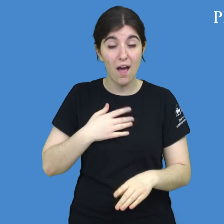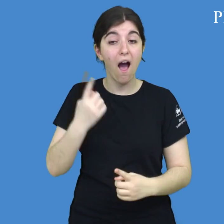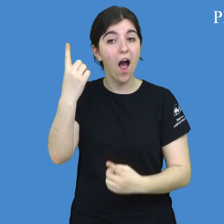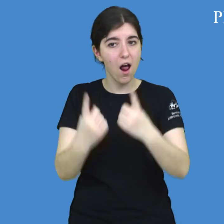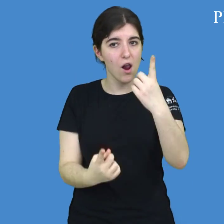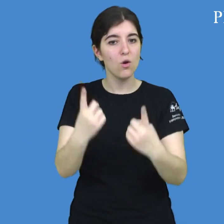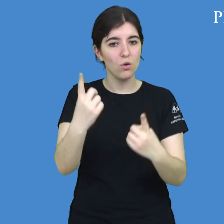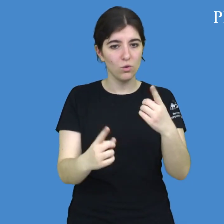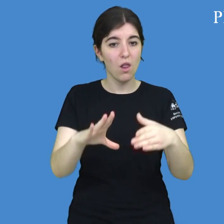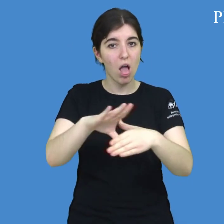alguno